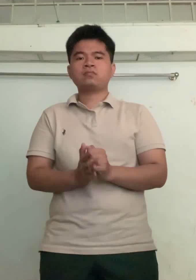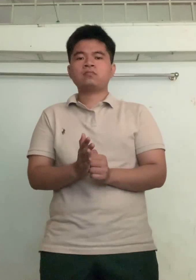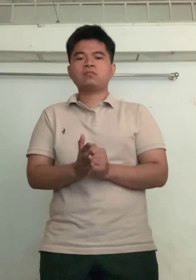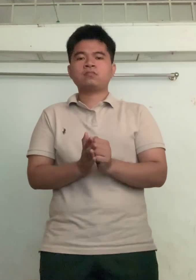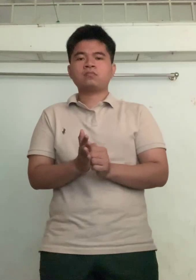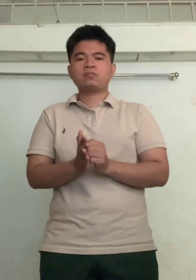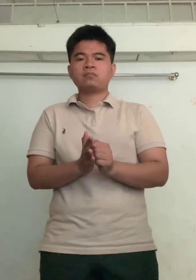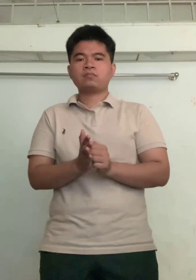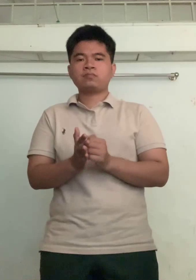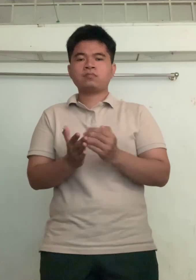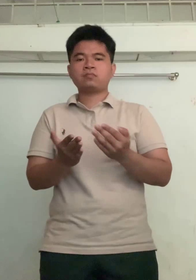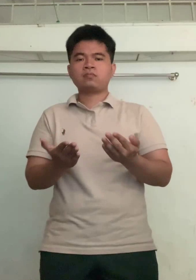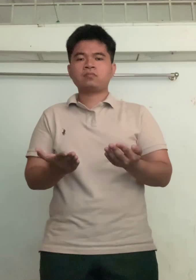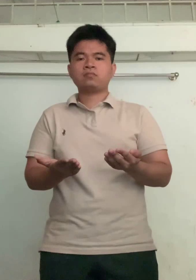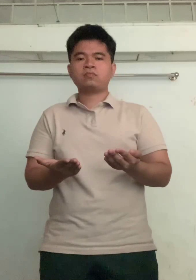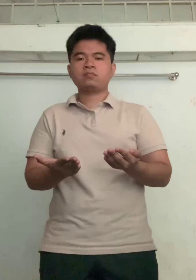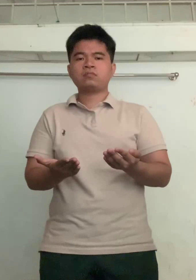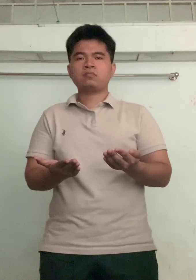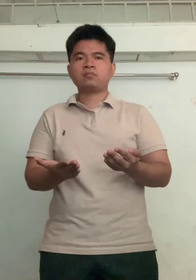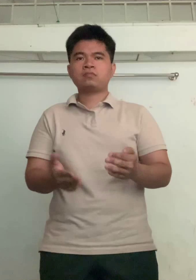thang nay